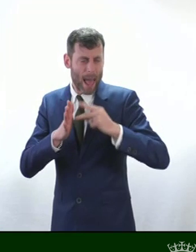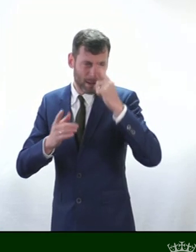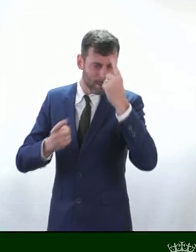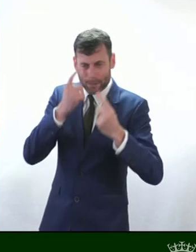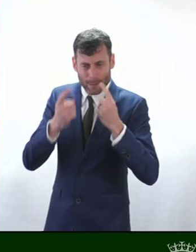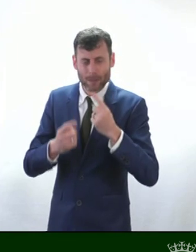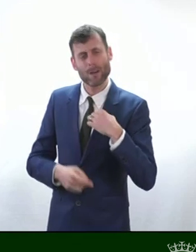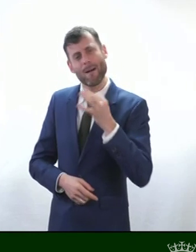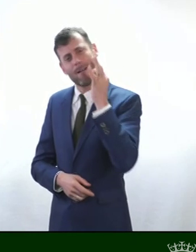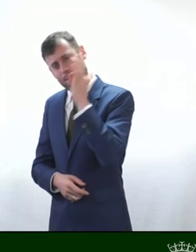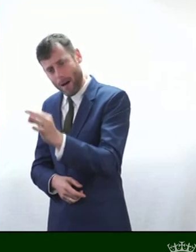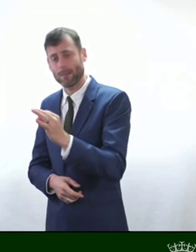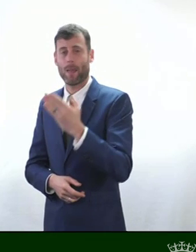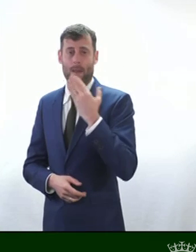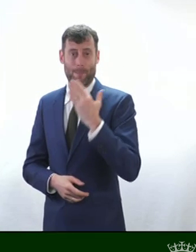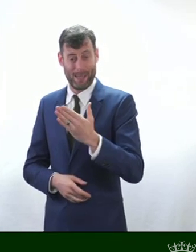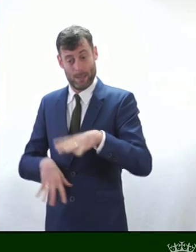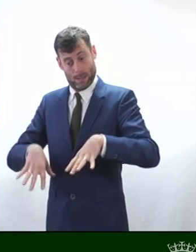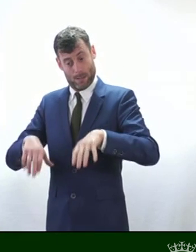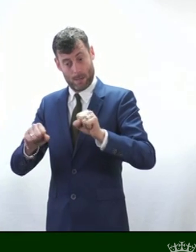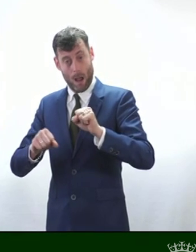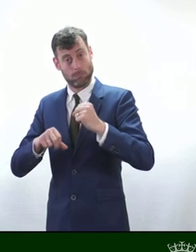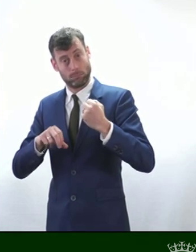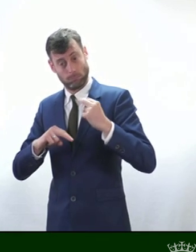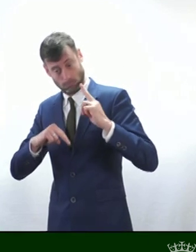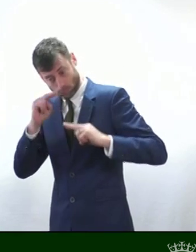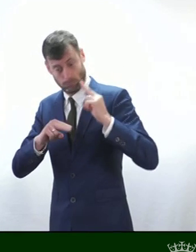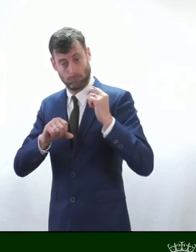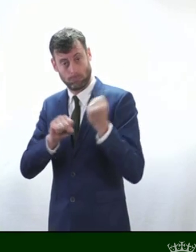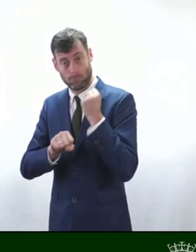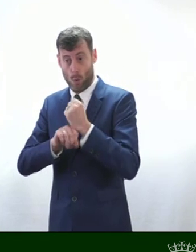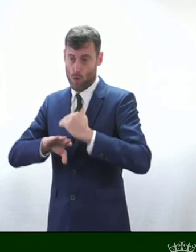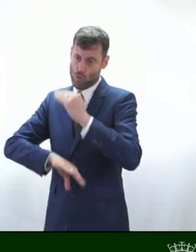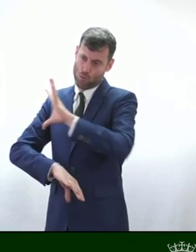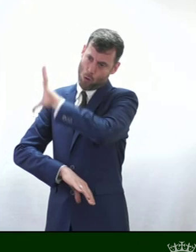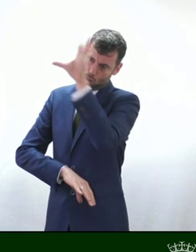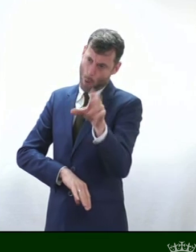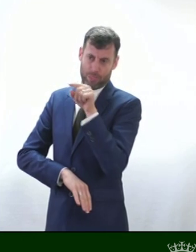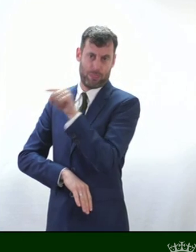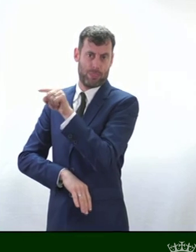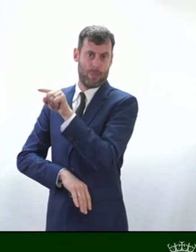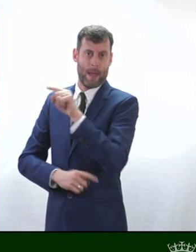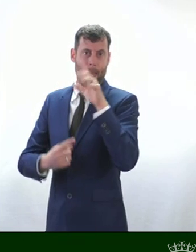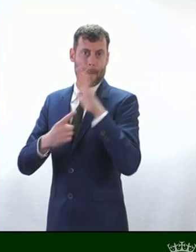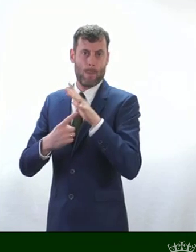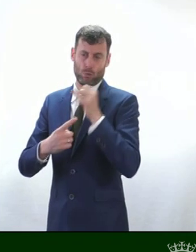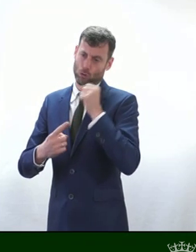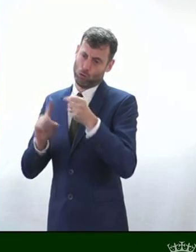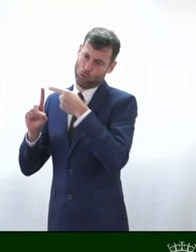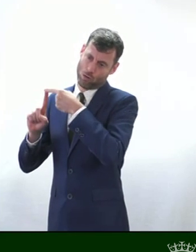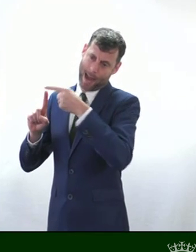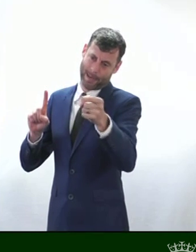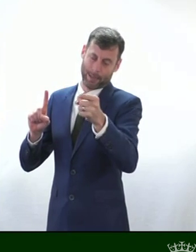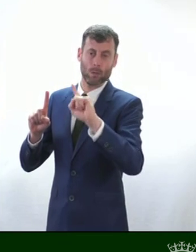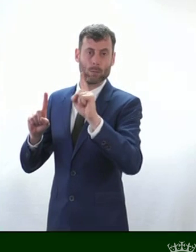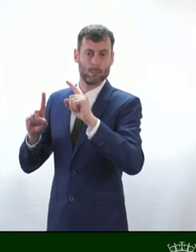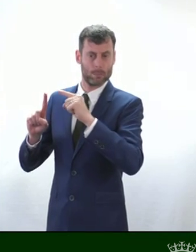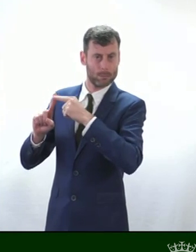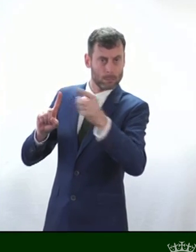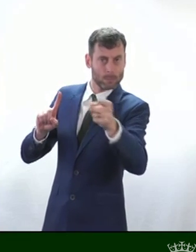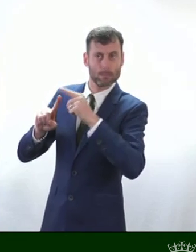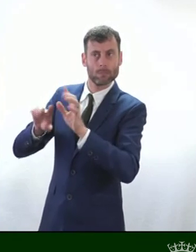Friend consider starting construction from the north? That would be good for jobs in the north and for connectivity with the east midlands, all of which, of course, drive my right hon.